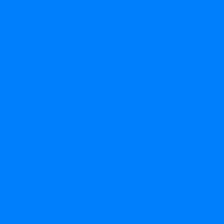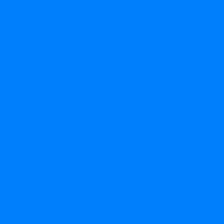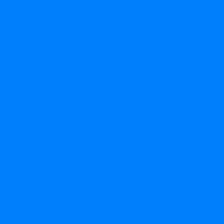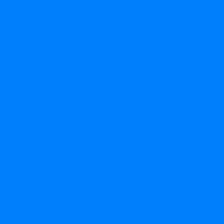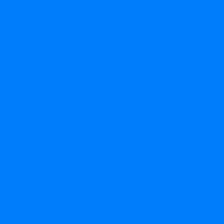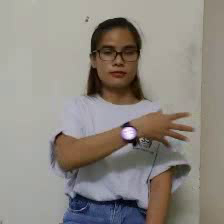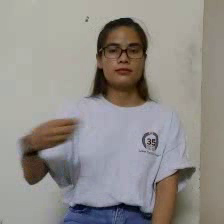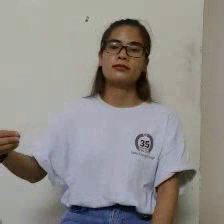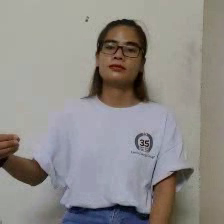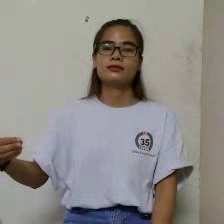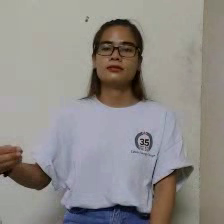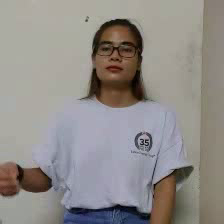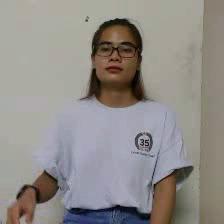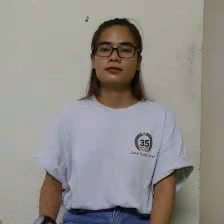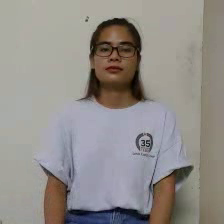Lây bệnh